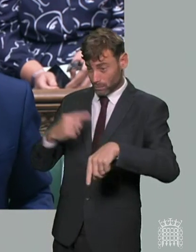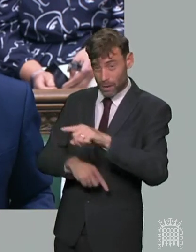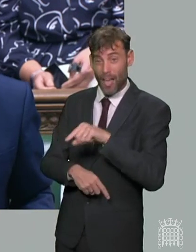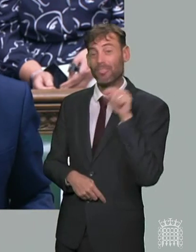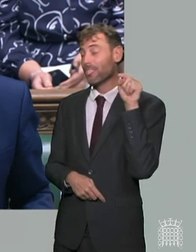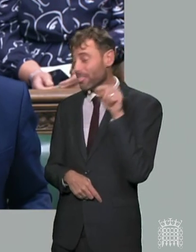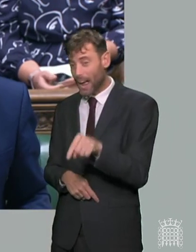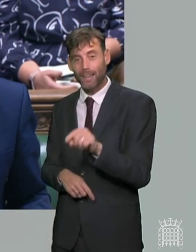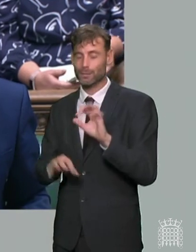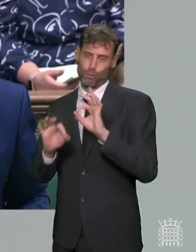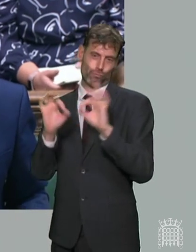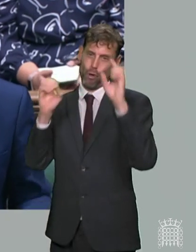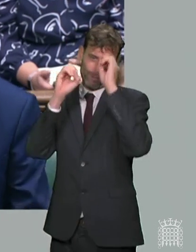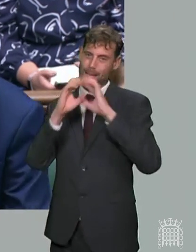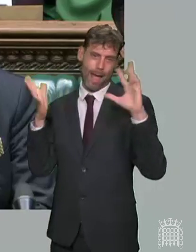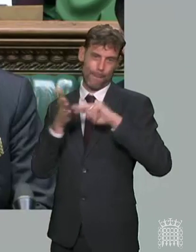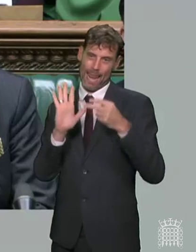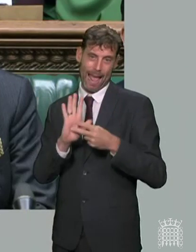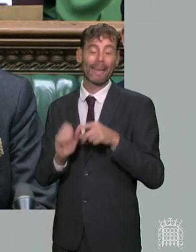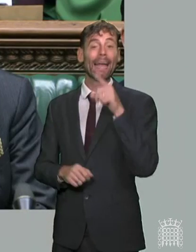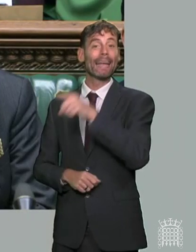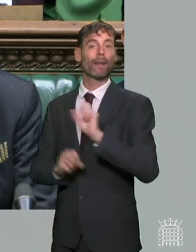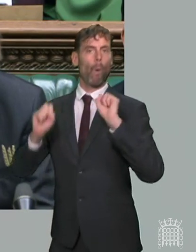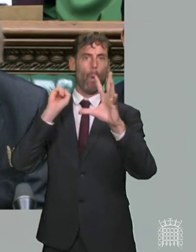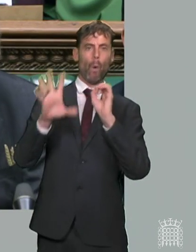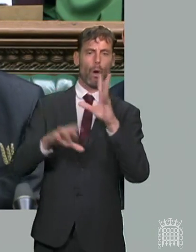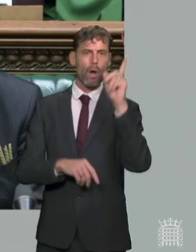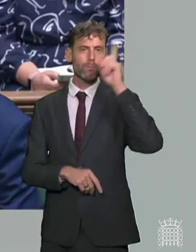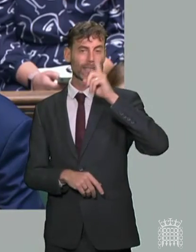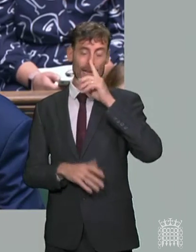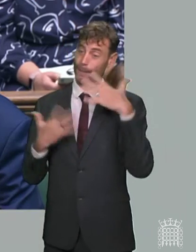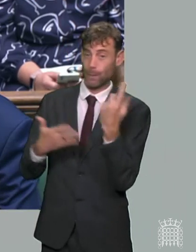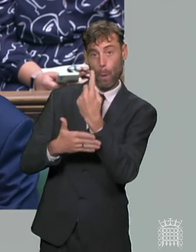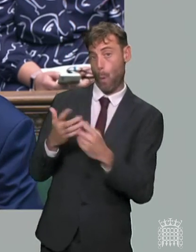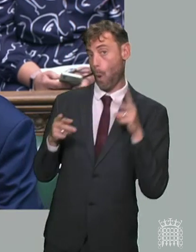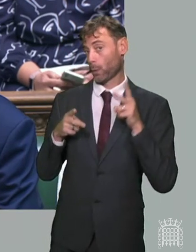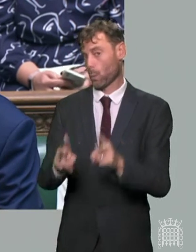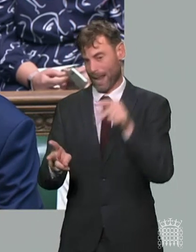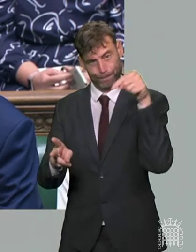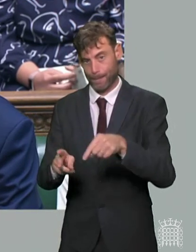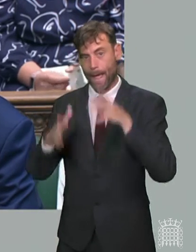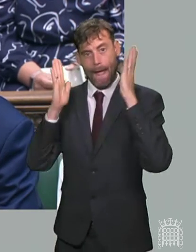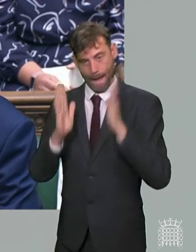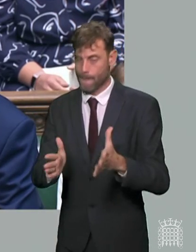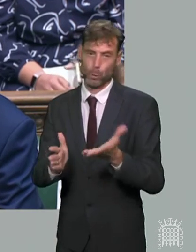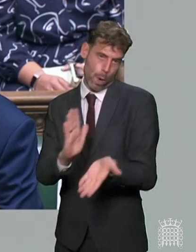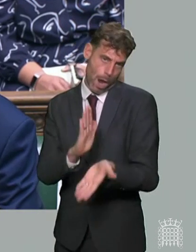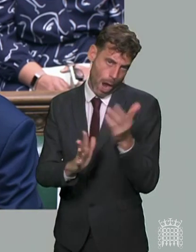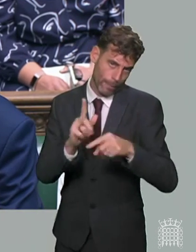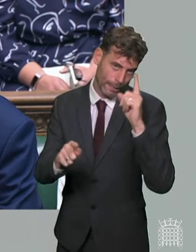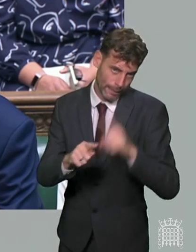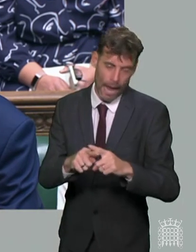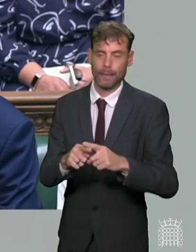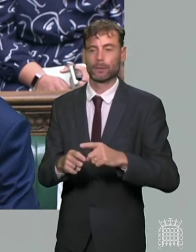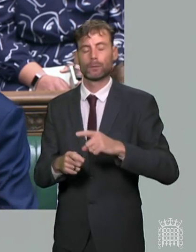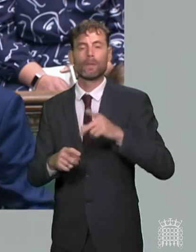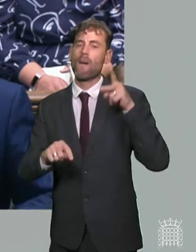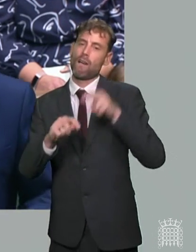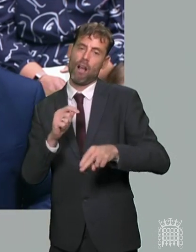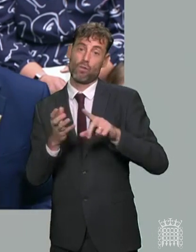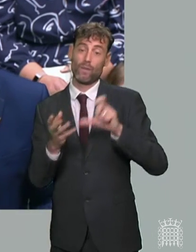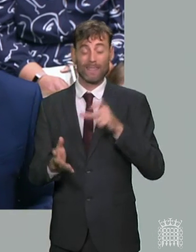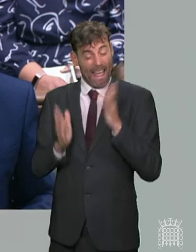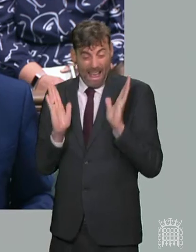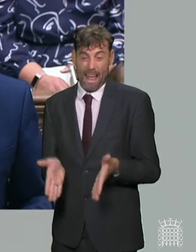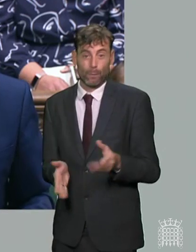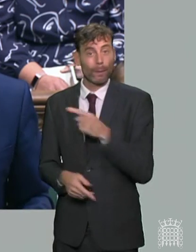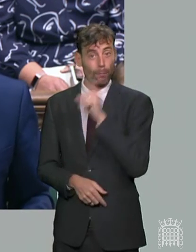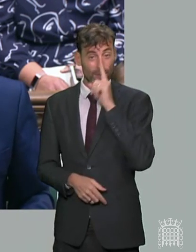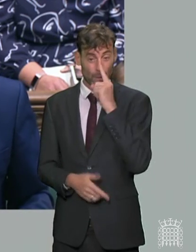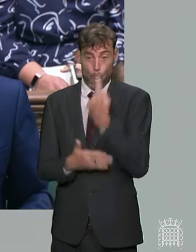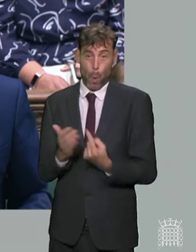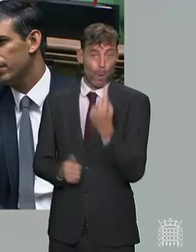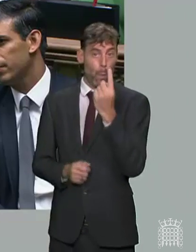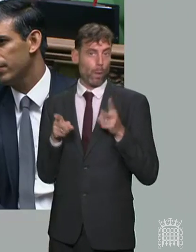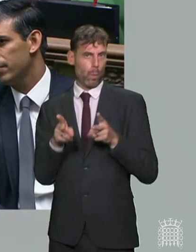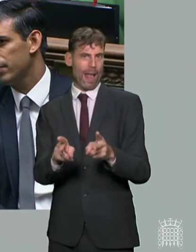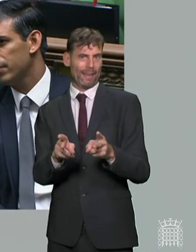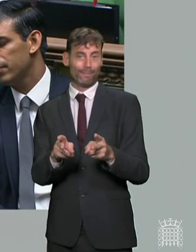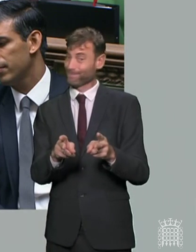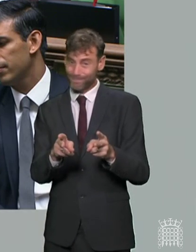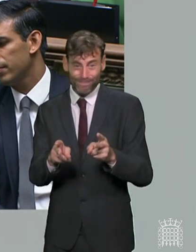The Prime Minister pretends that there is no alternative but to hammer working people with tax rises and universal credit cuts, but that is not true.